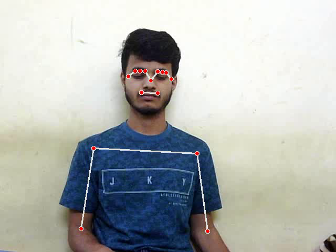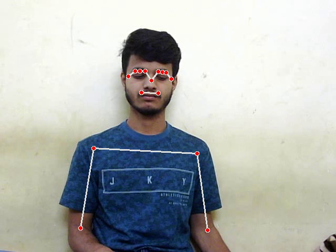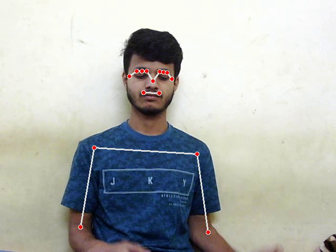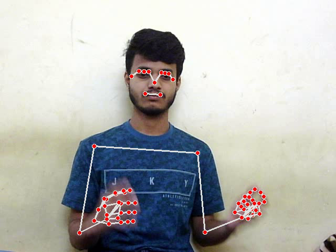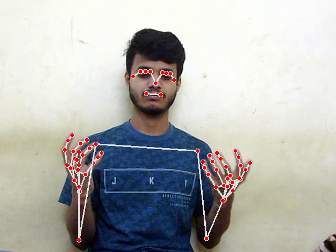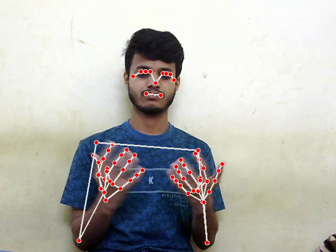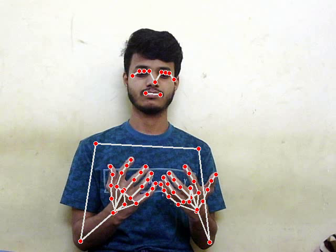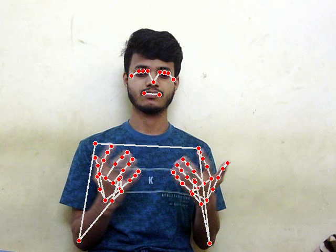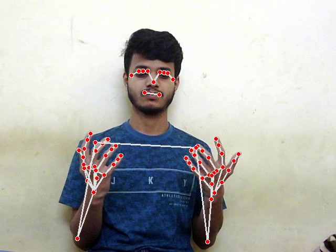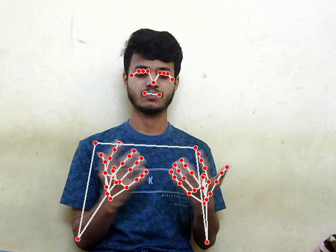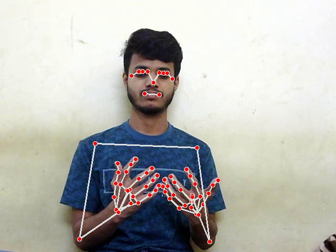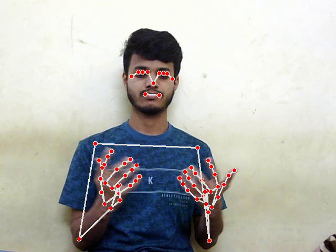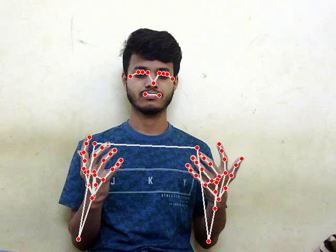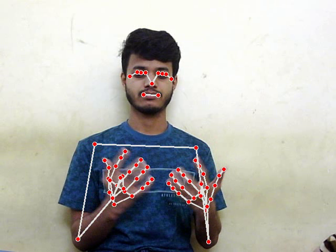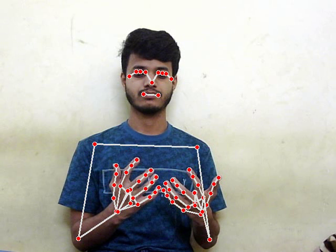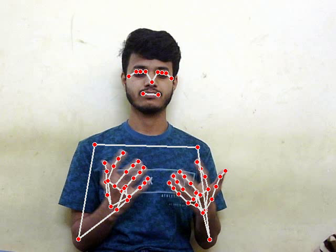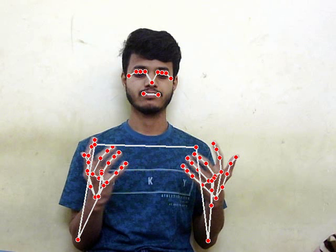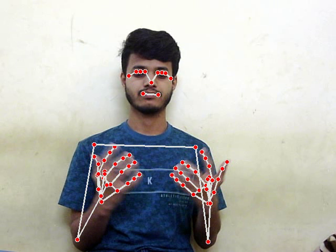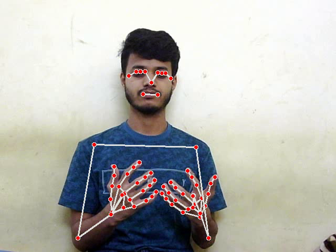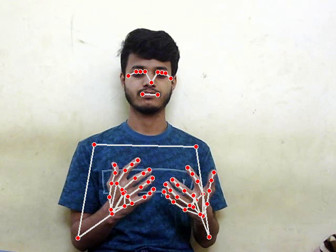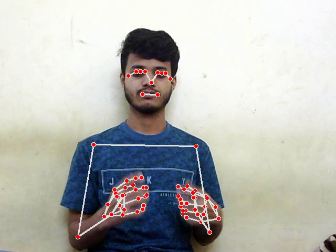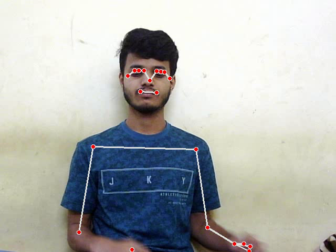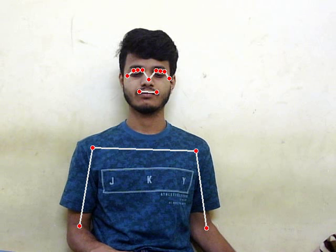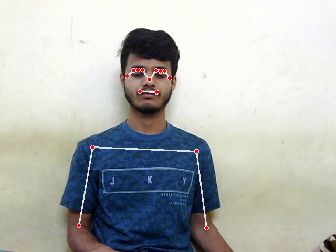what